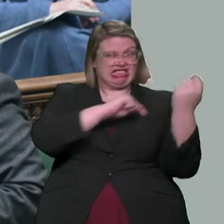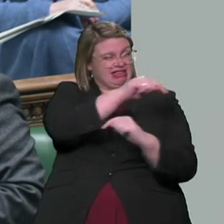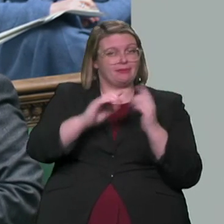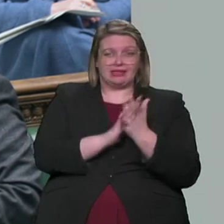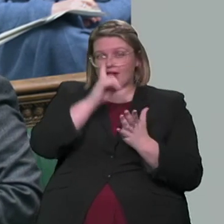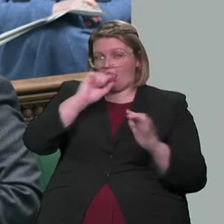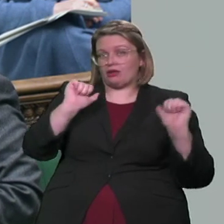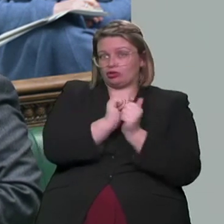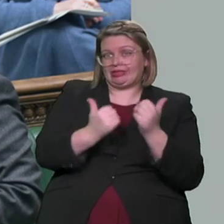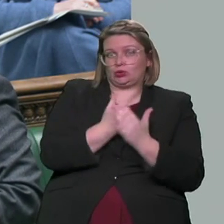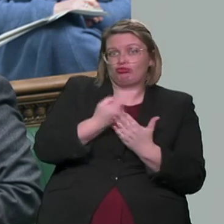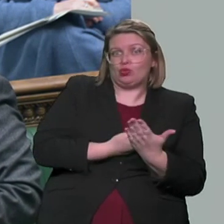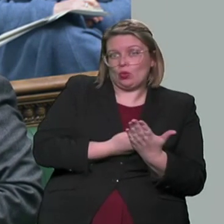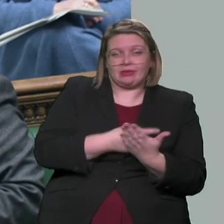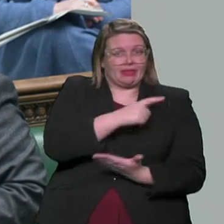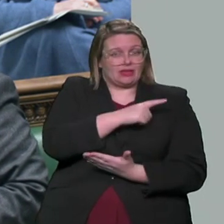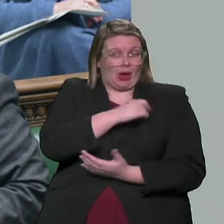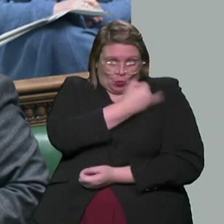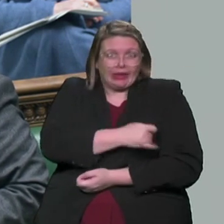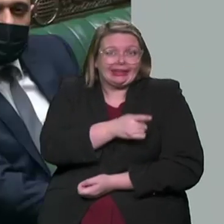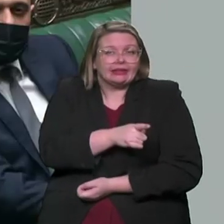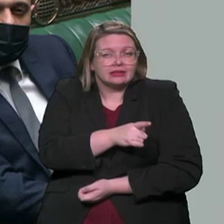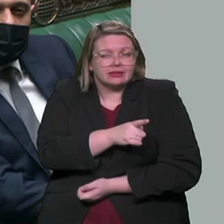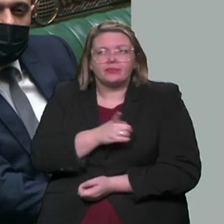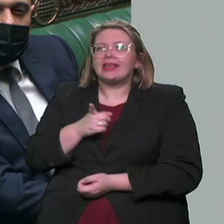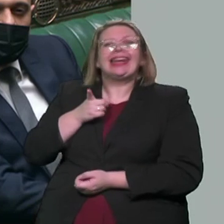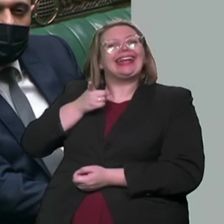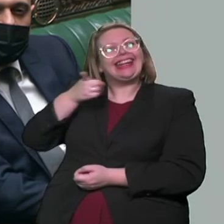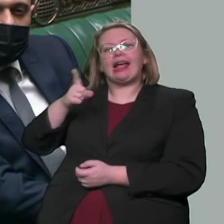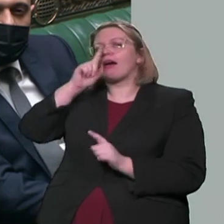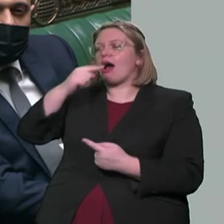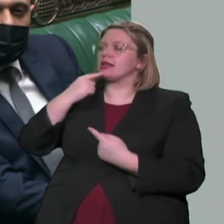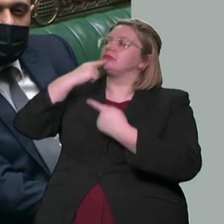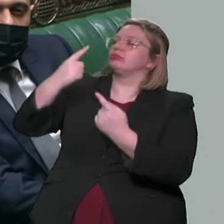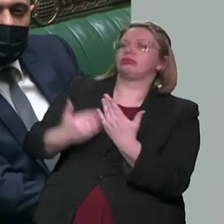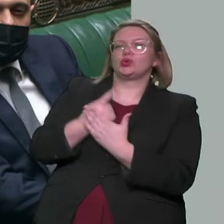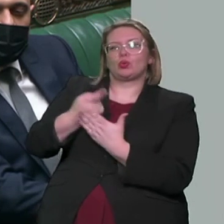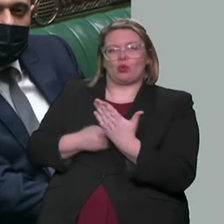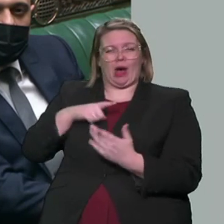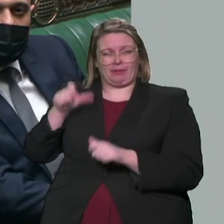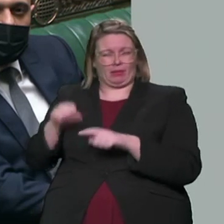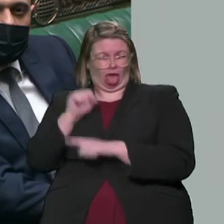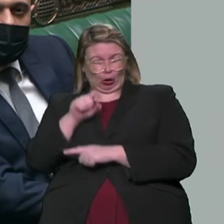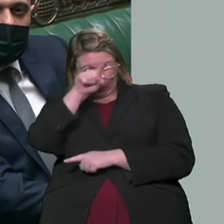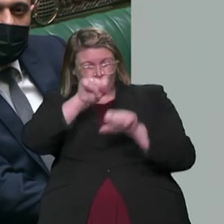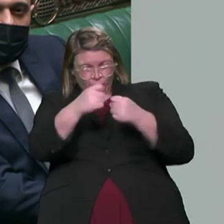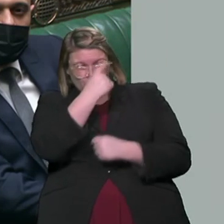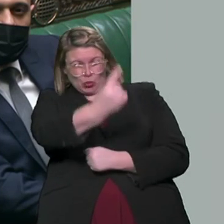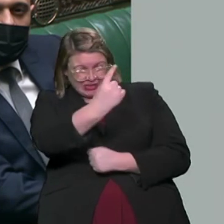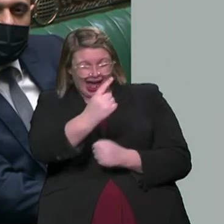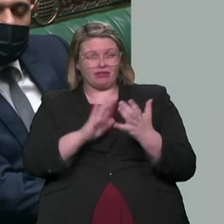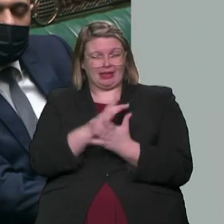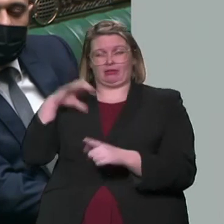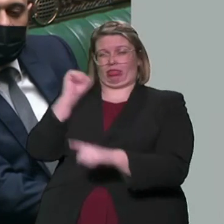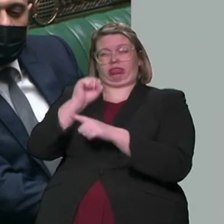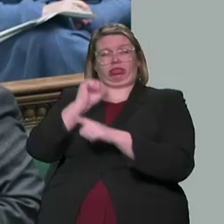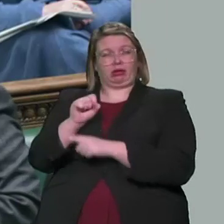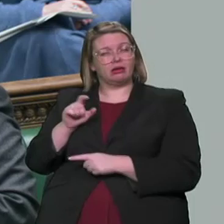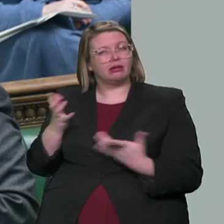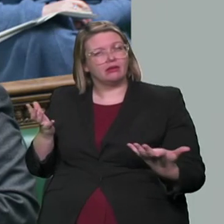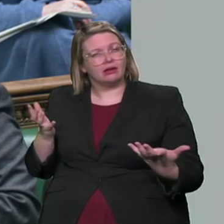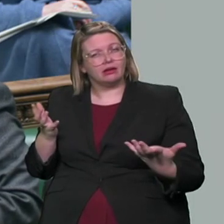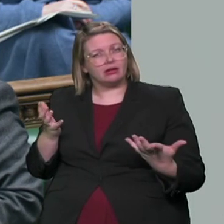He knows he does not carry the moral authority to protect the public when he broke previous restrictions himself.